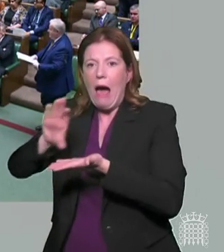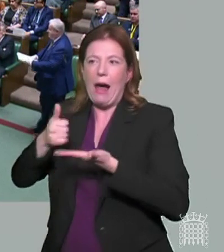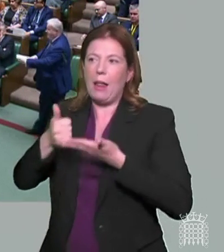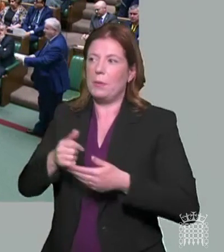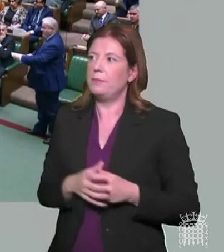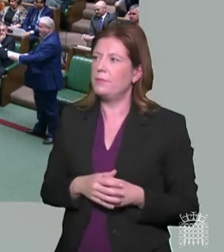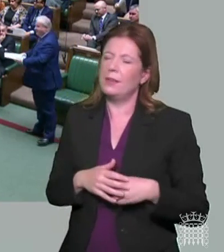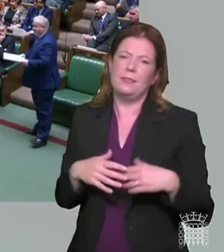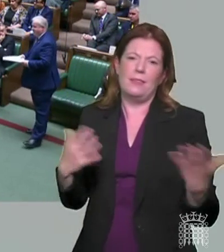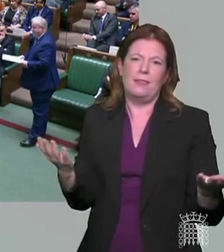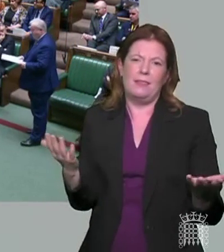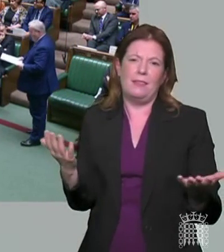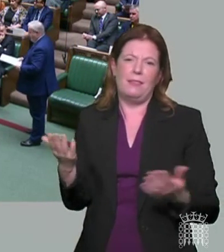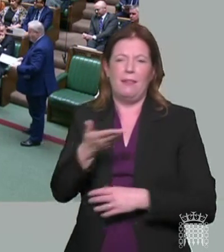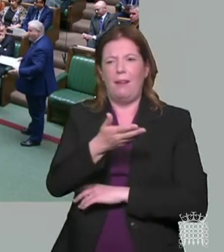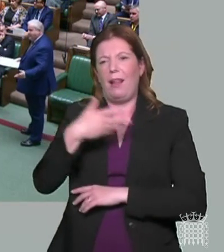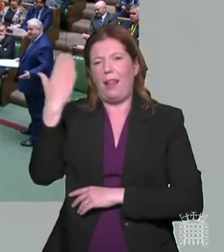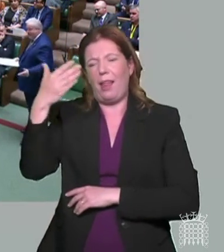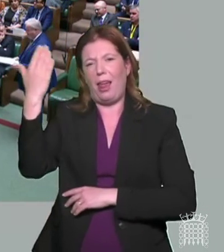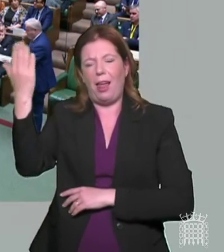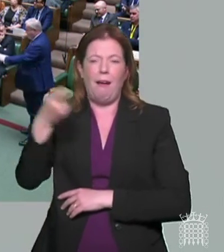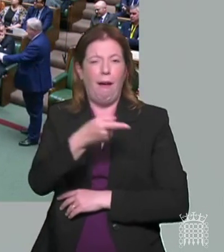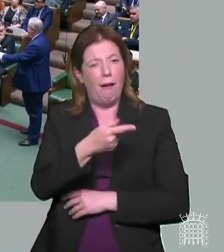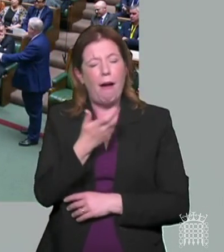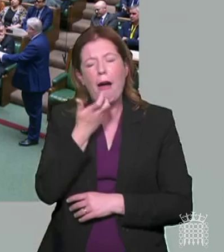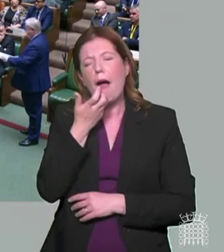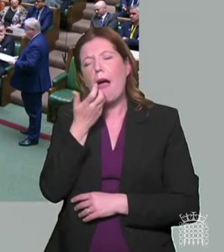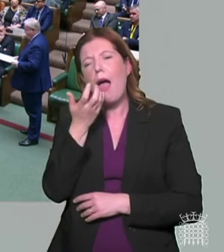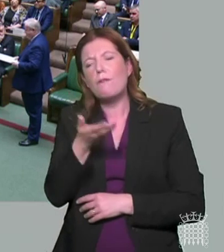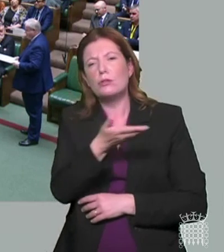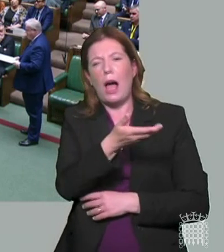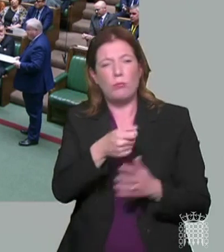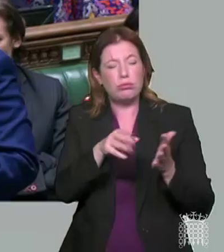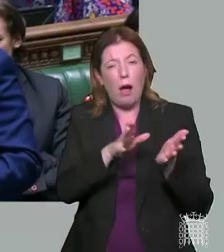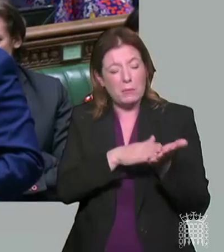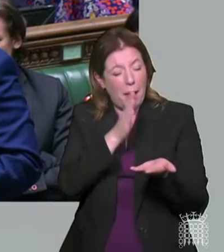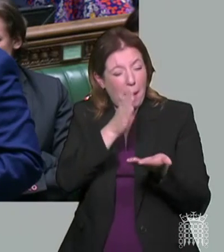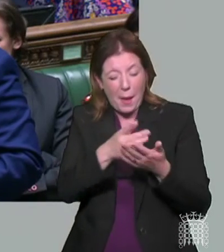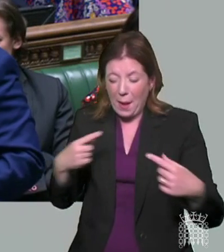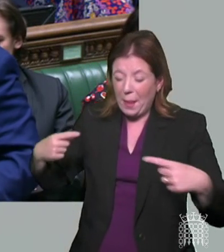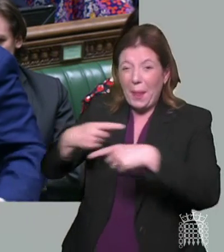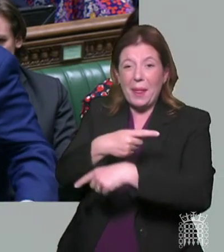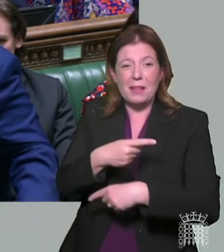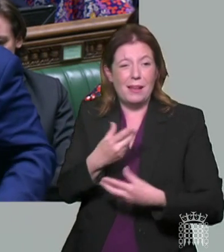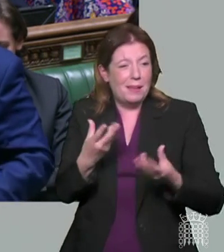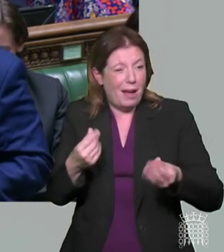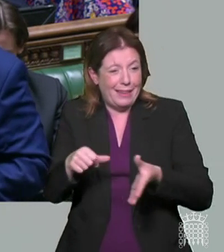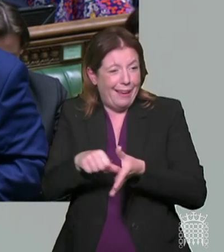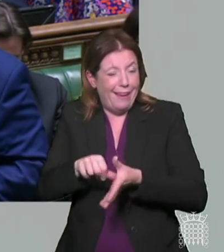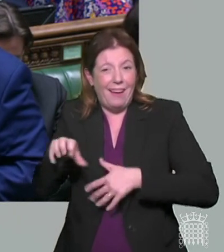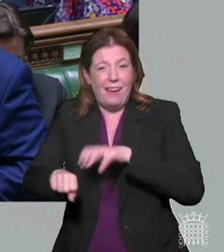My goodness, talk about an Aesop’s fable! Every day that this Prime Minister remains out of touch, people remain out of pocket.